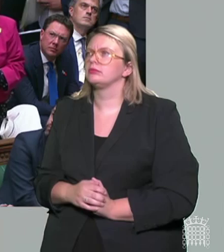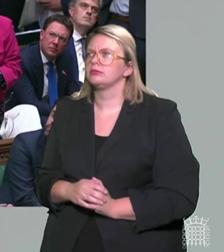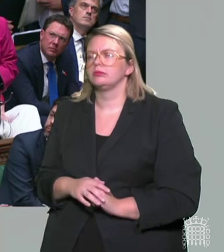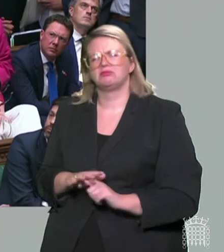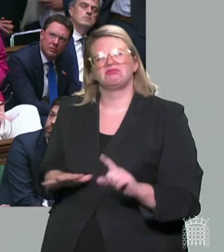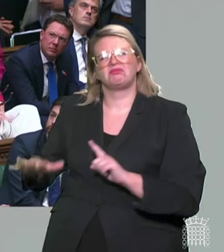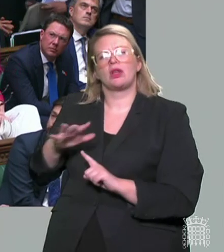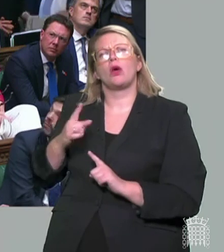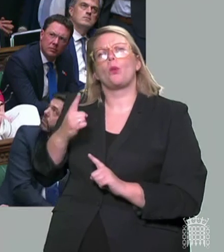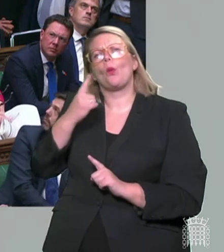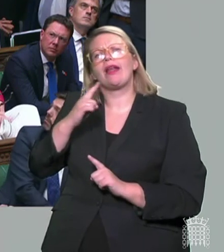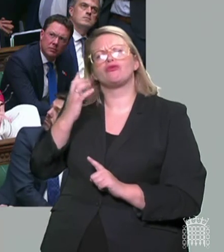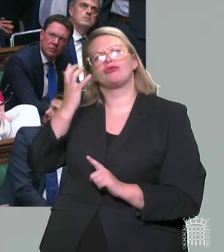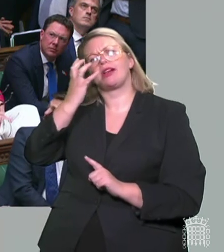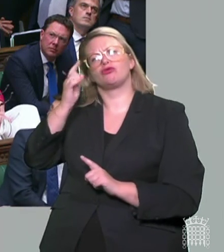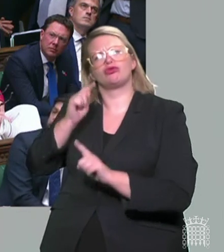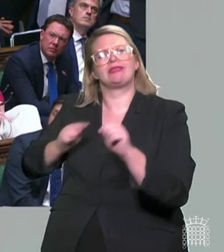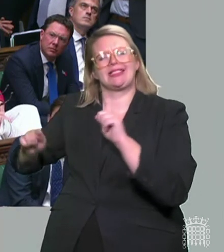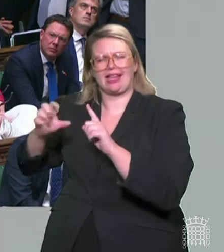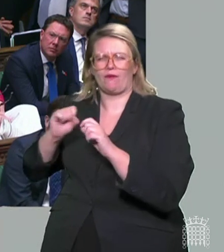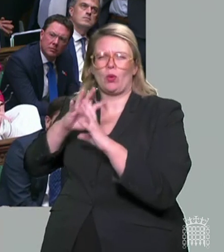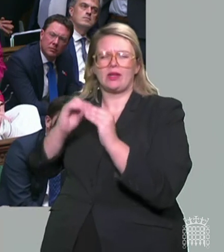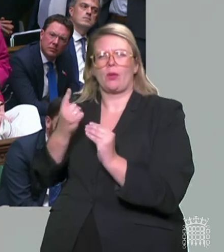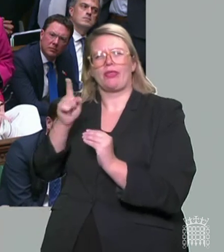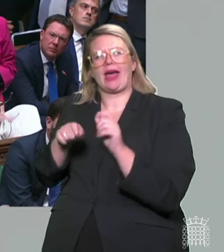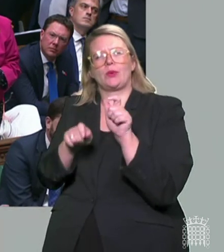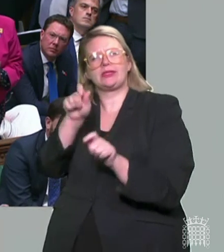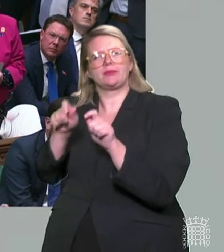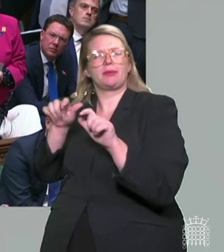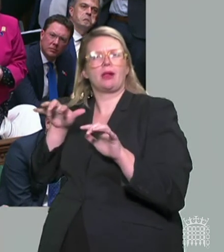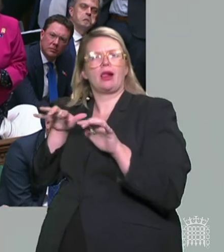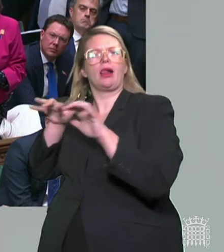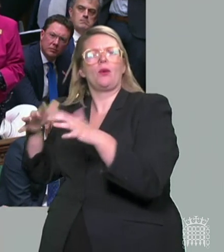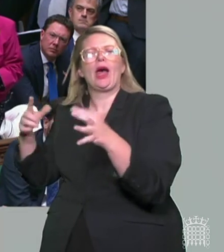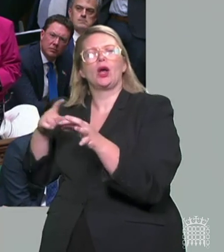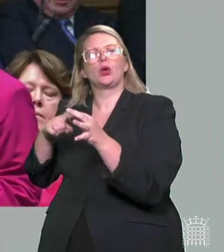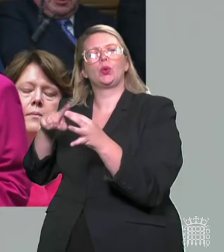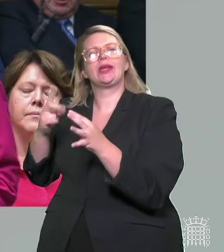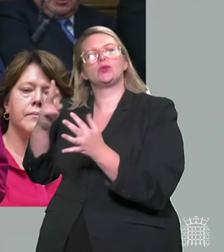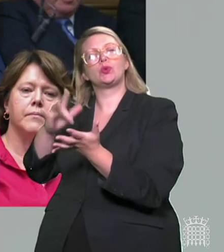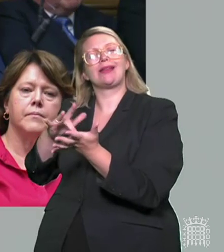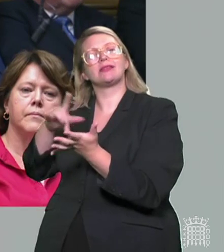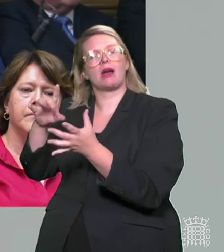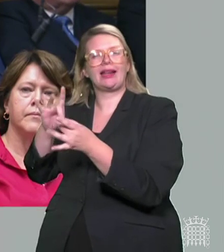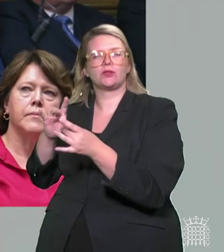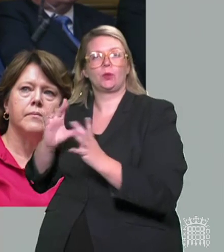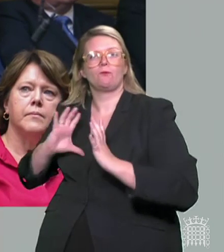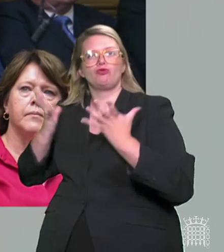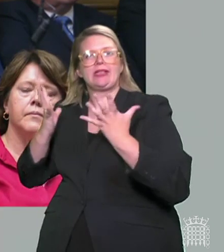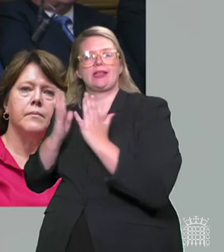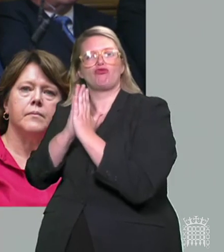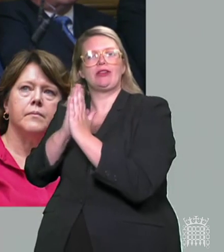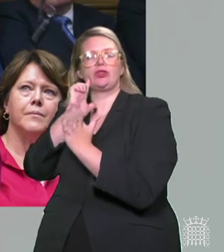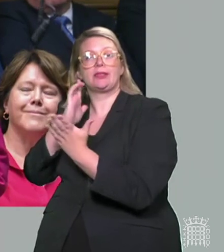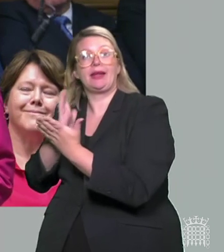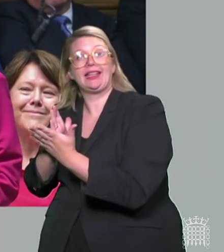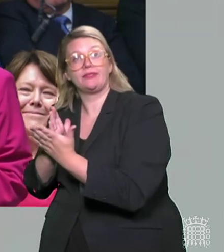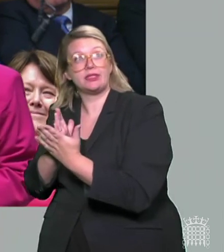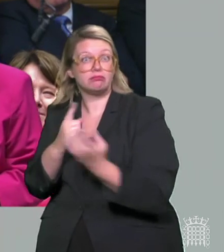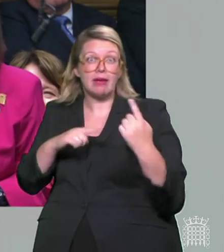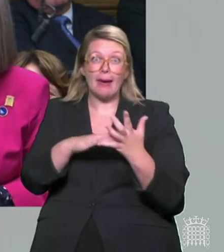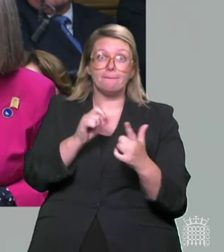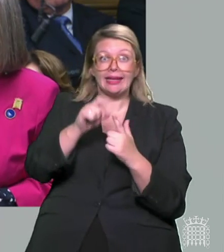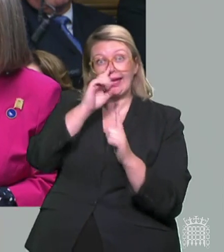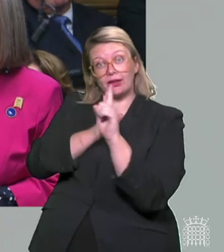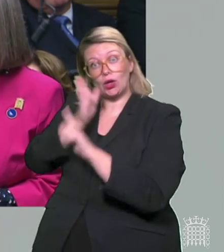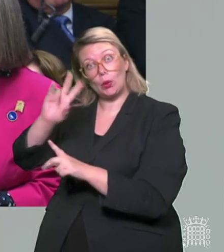from 100 countries are at the freedom of religion or belief international ministerial conference over at the QEII centre today, and there is still time for honourable Members to visit.